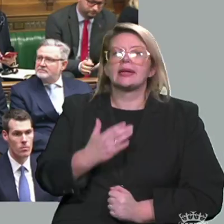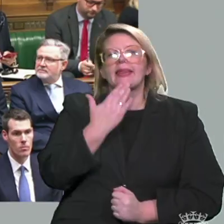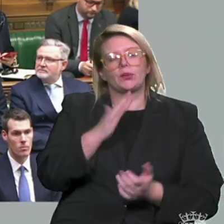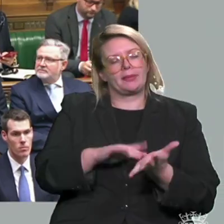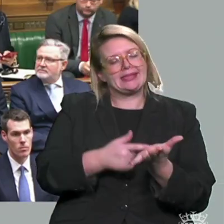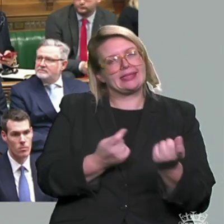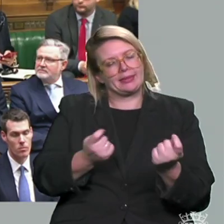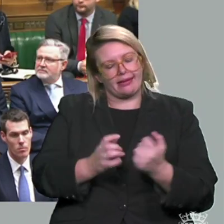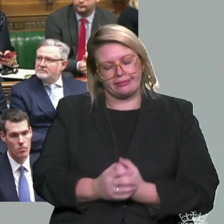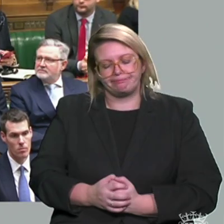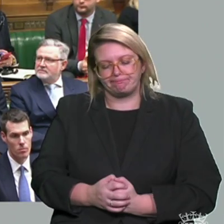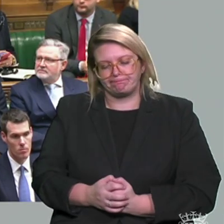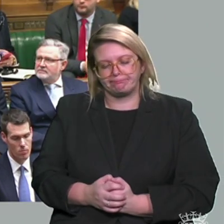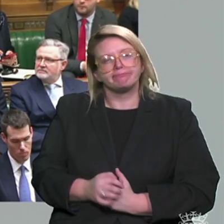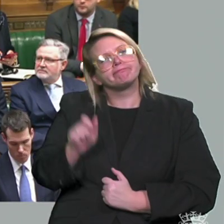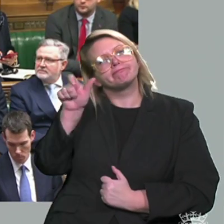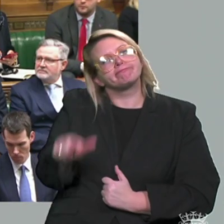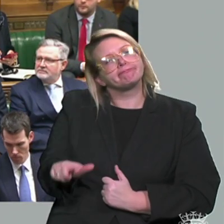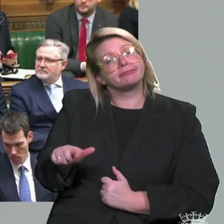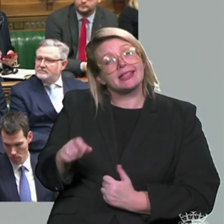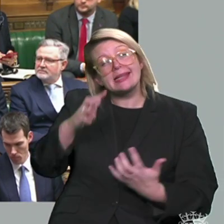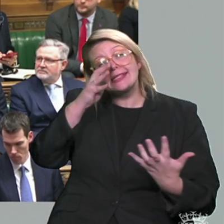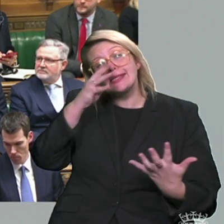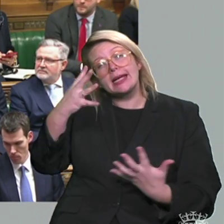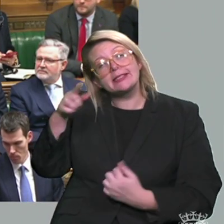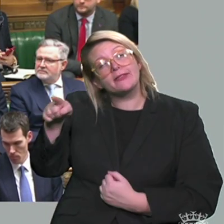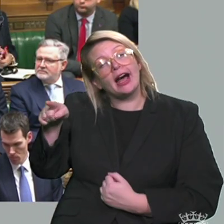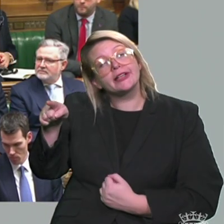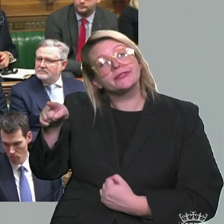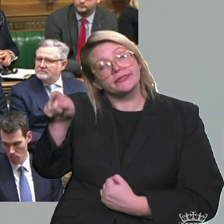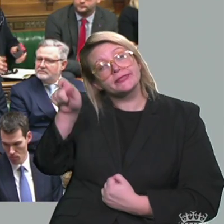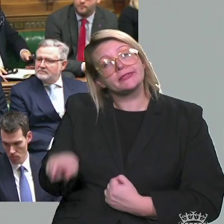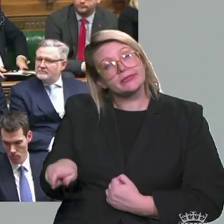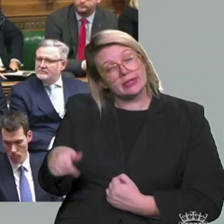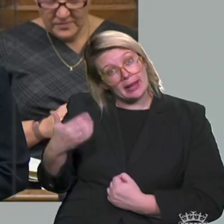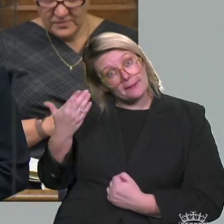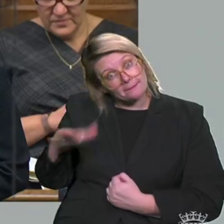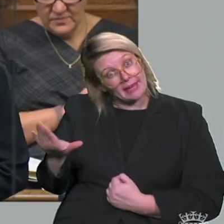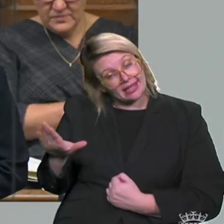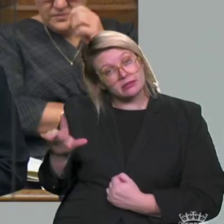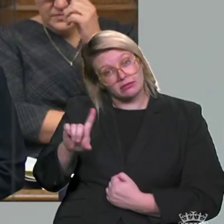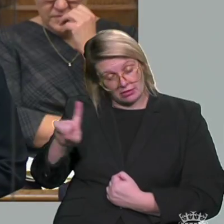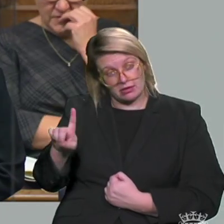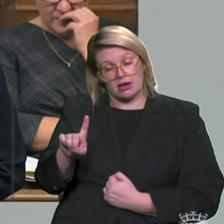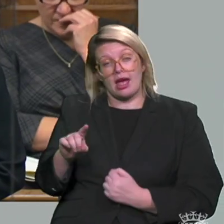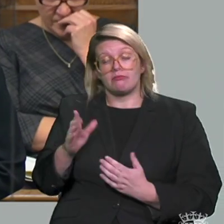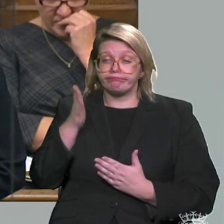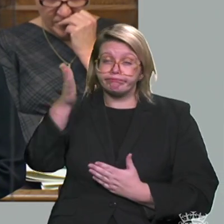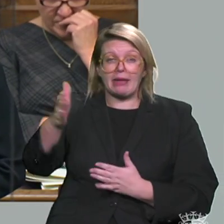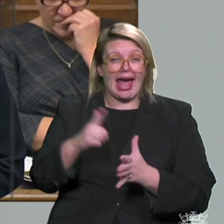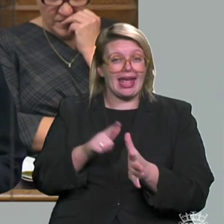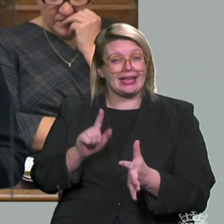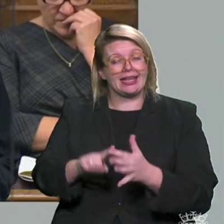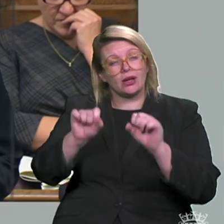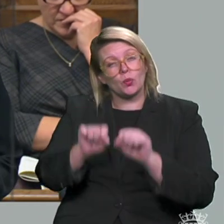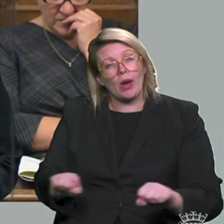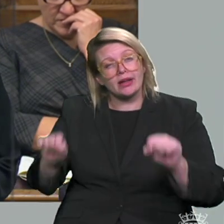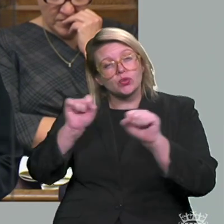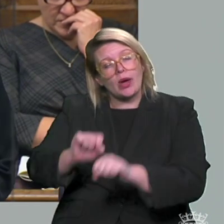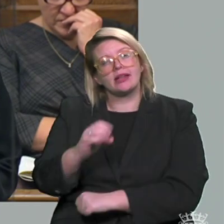My 95-year-old constituent spent 41 hours in A&E.